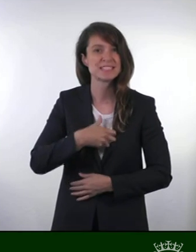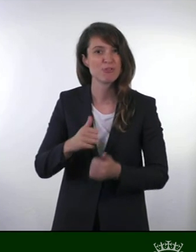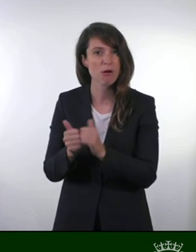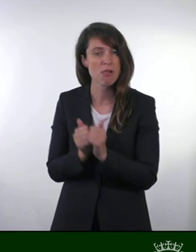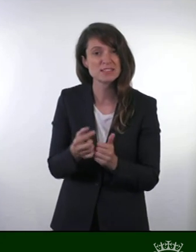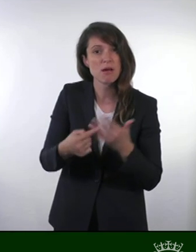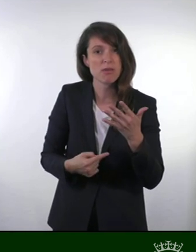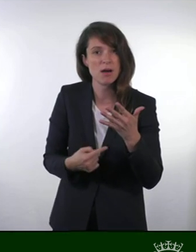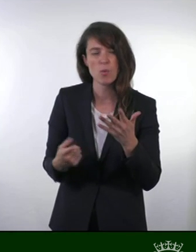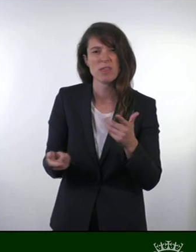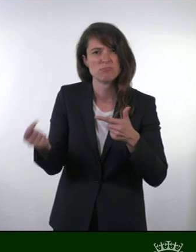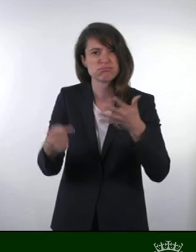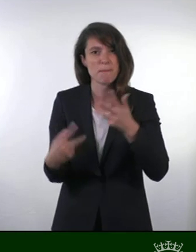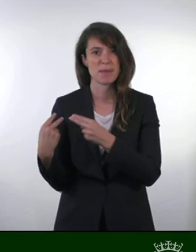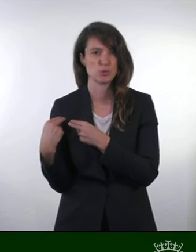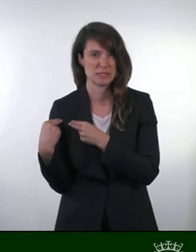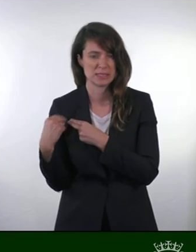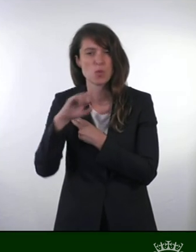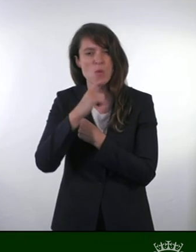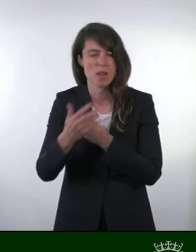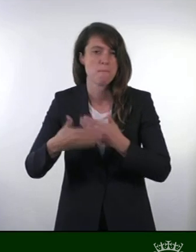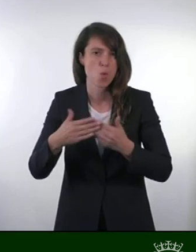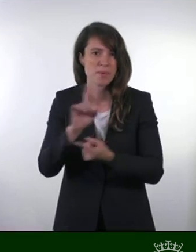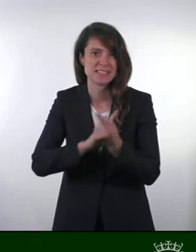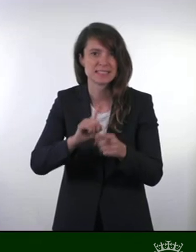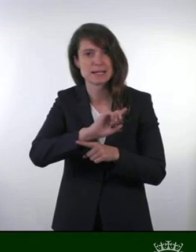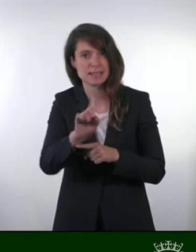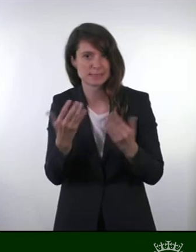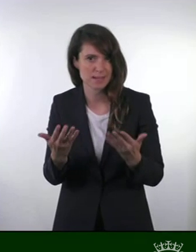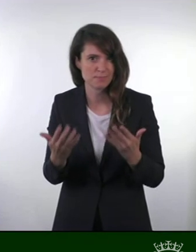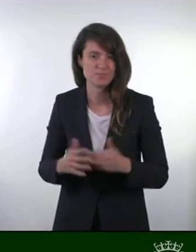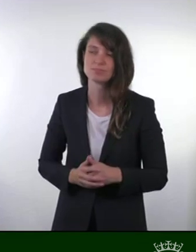In addition to my duties in this House, I shall have further such meetings later today.